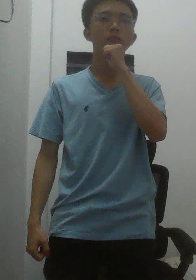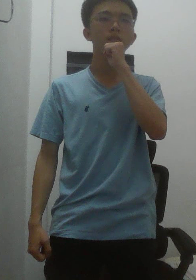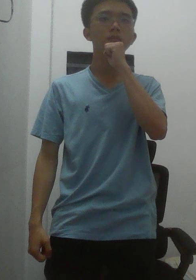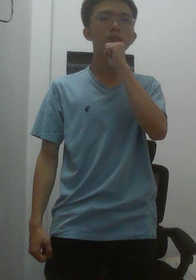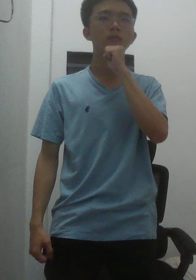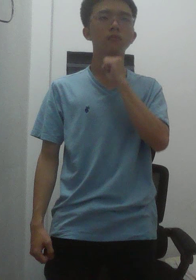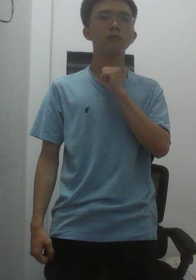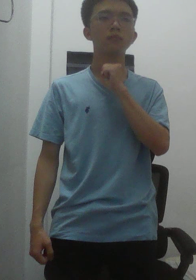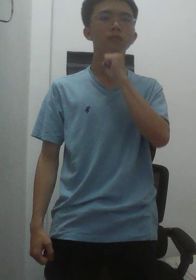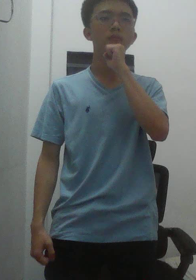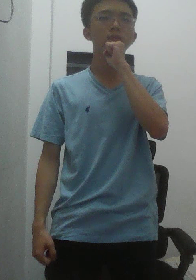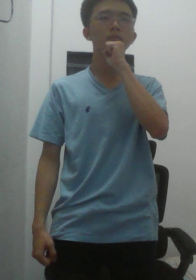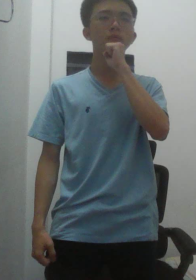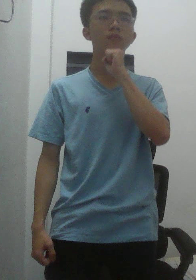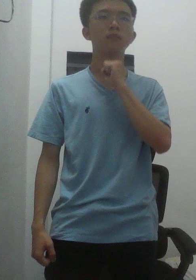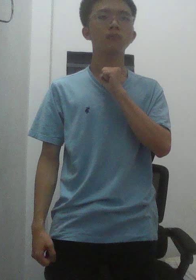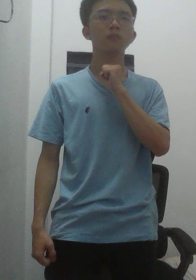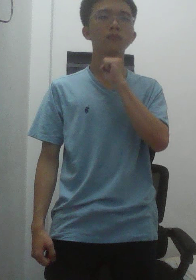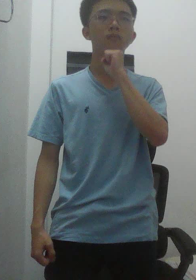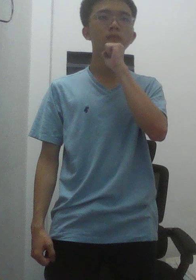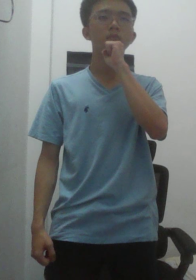dong y